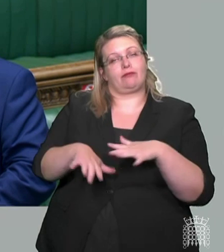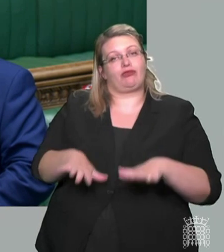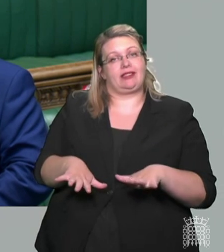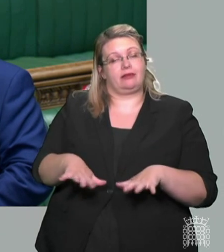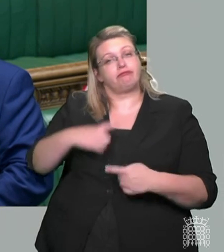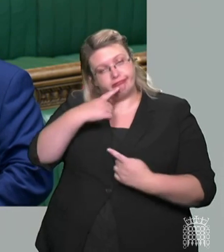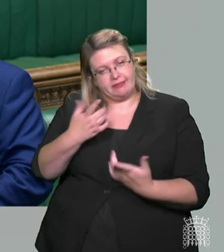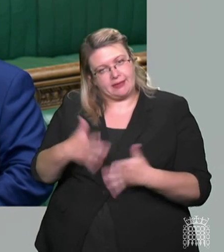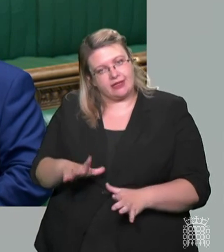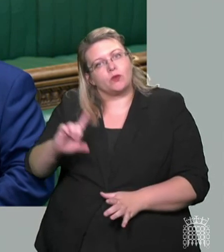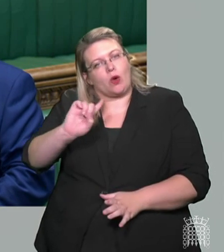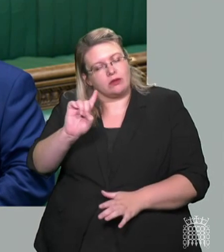He said that they